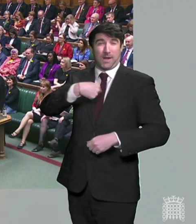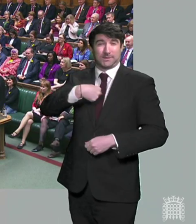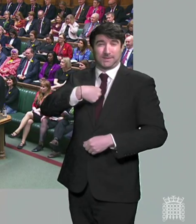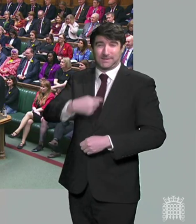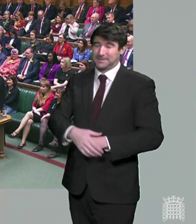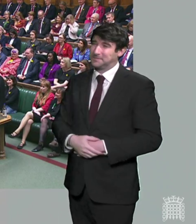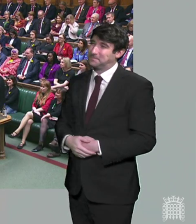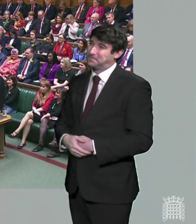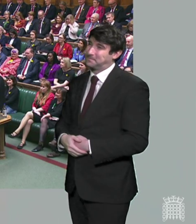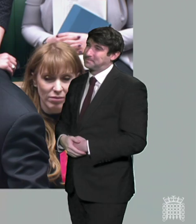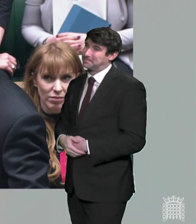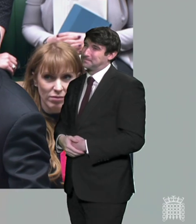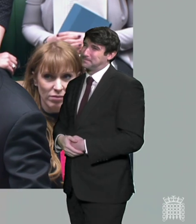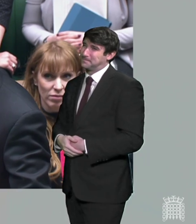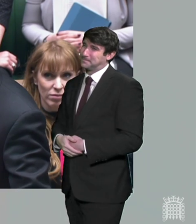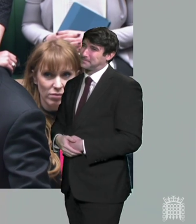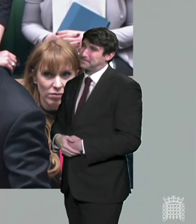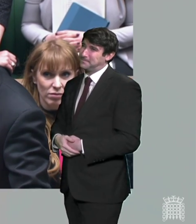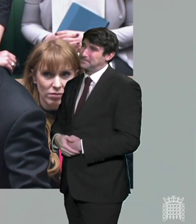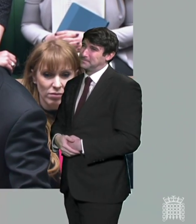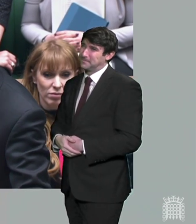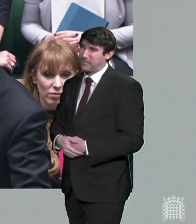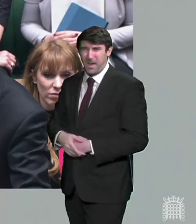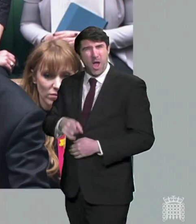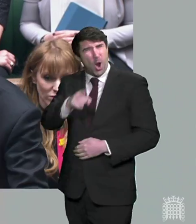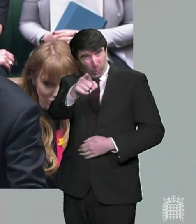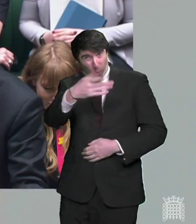The dictionary definition of unfunded commitments is last year’s kamikaze Budget.